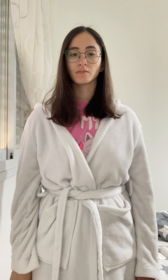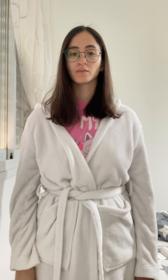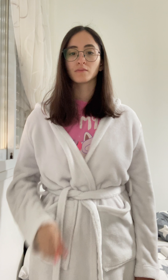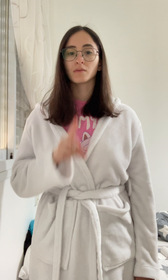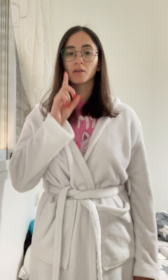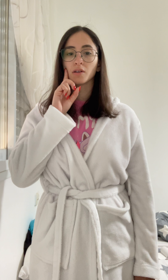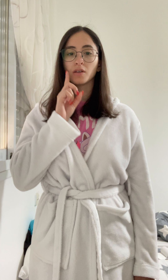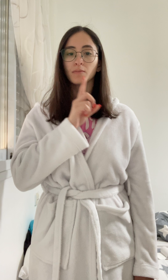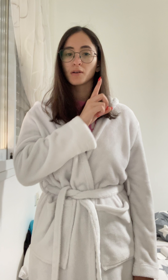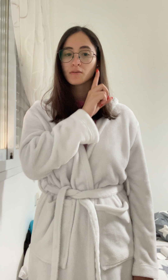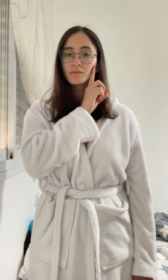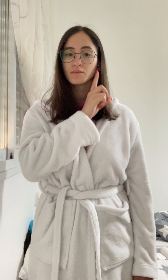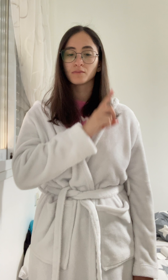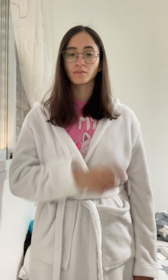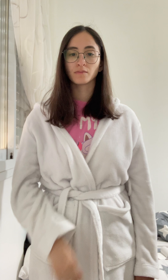אמא